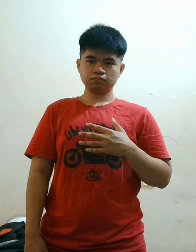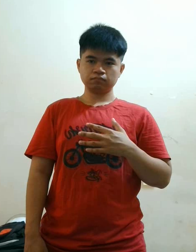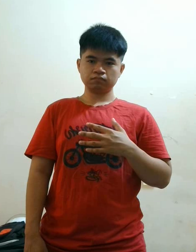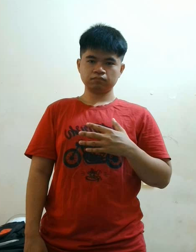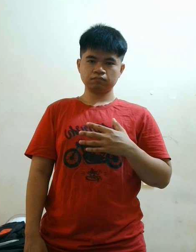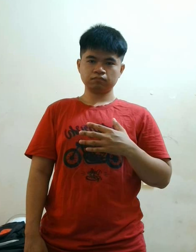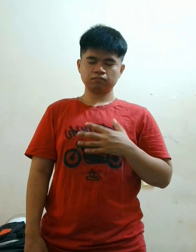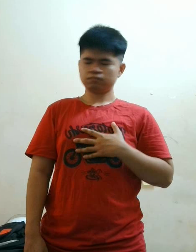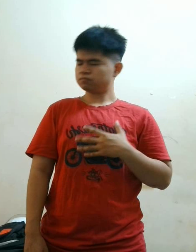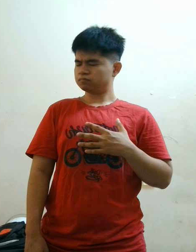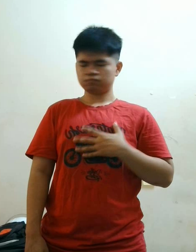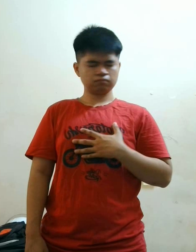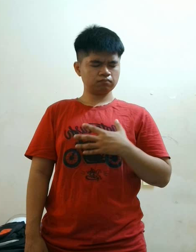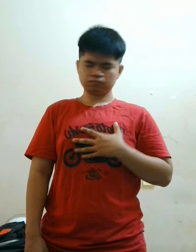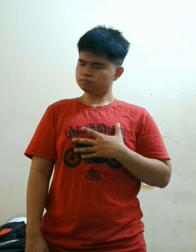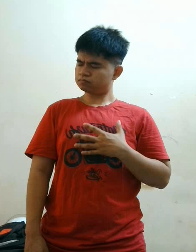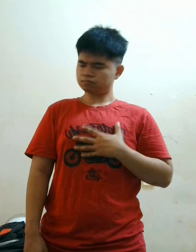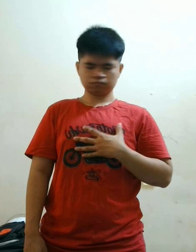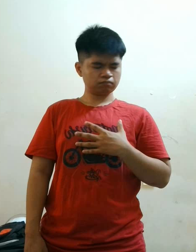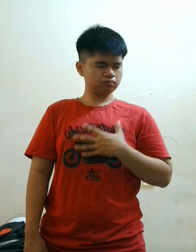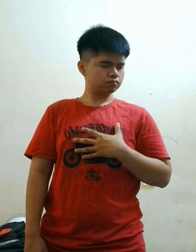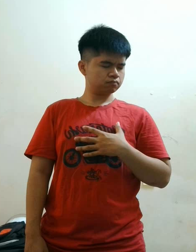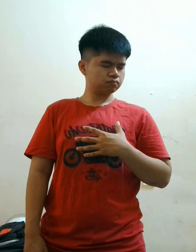khong thich